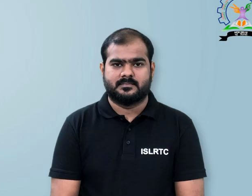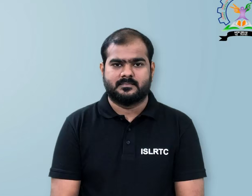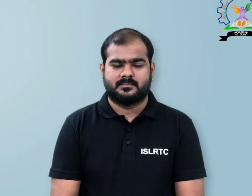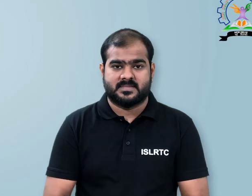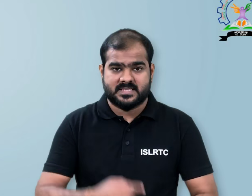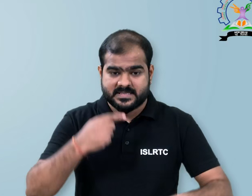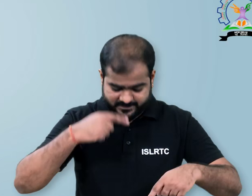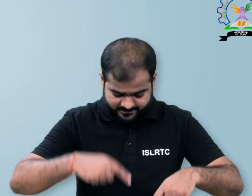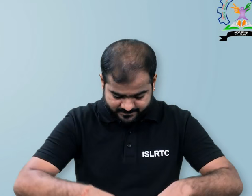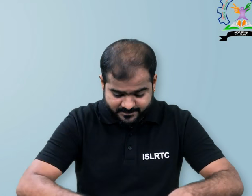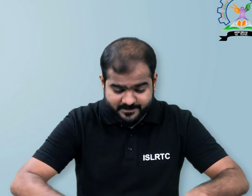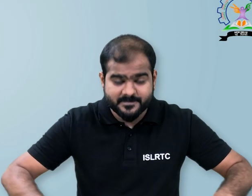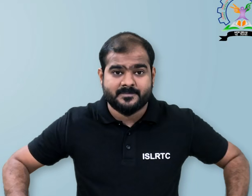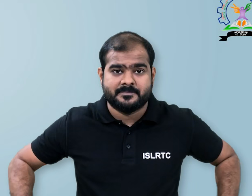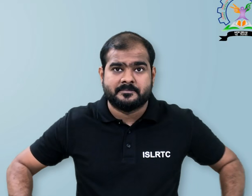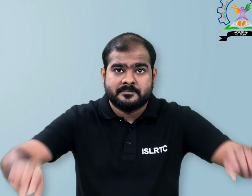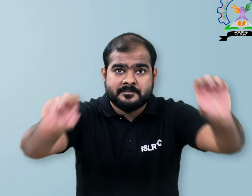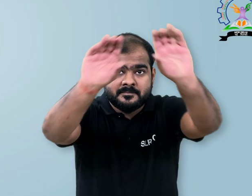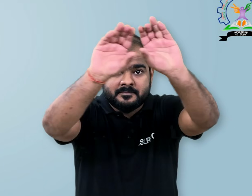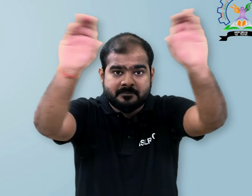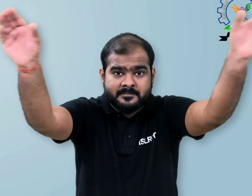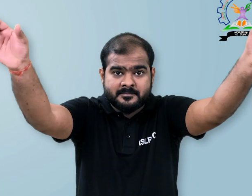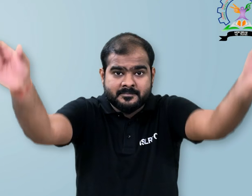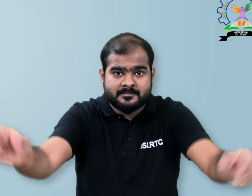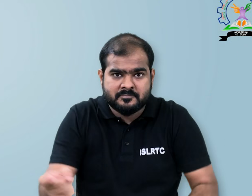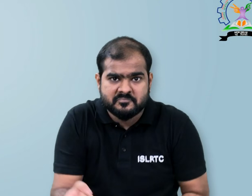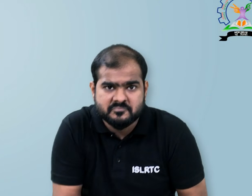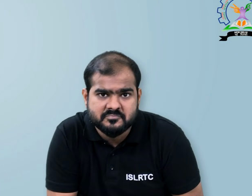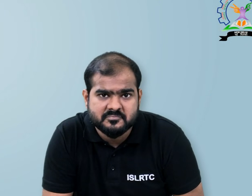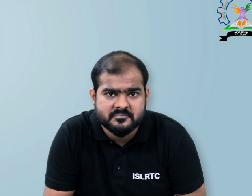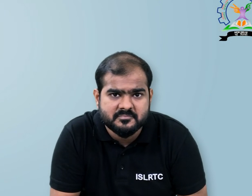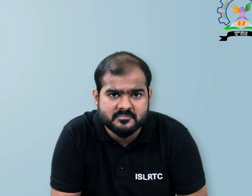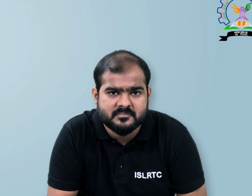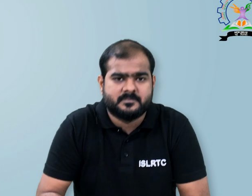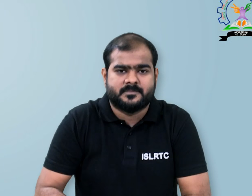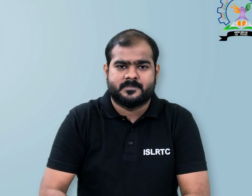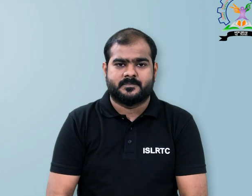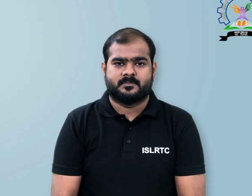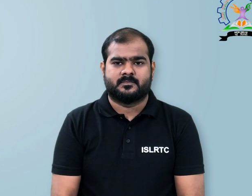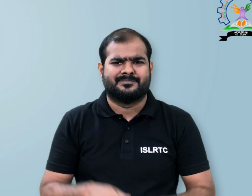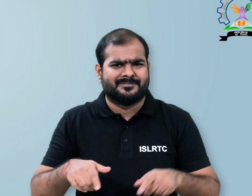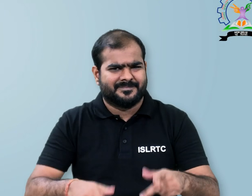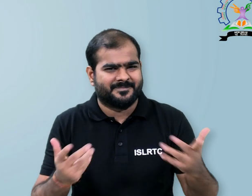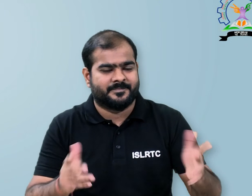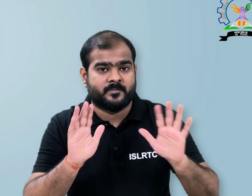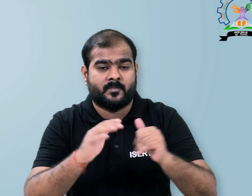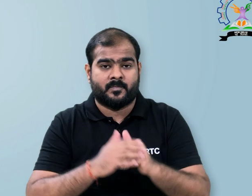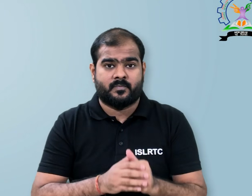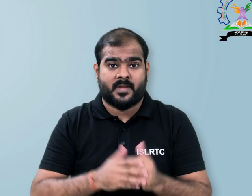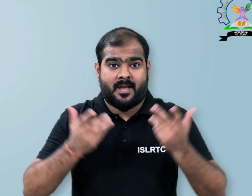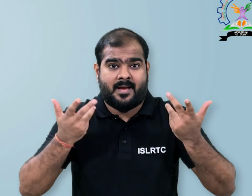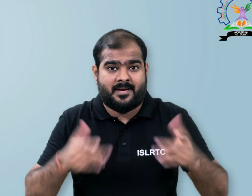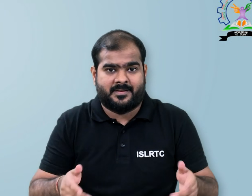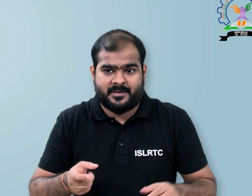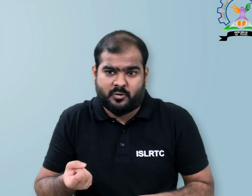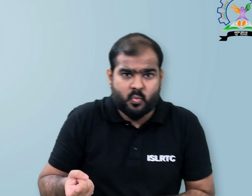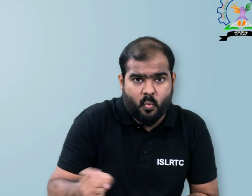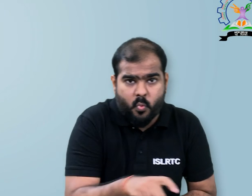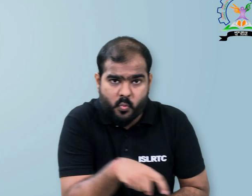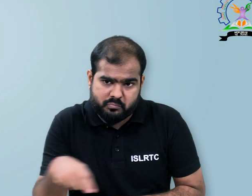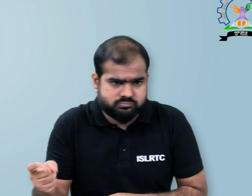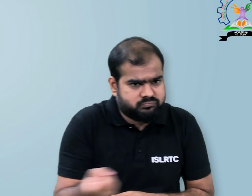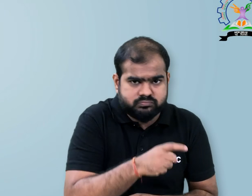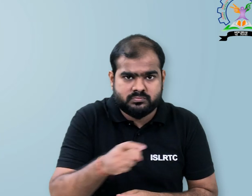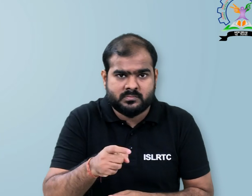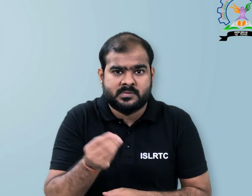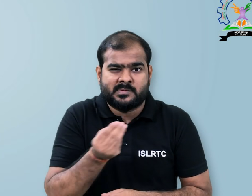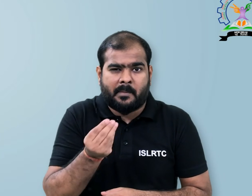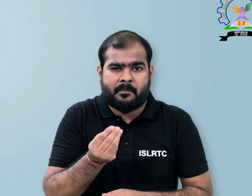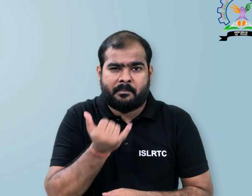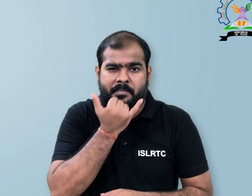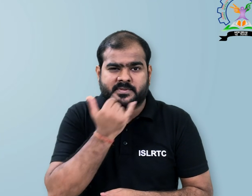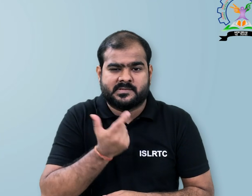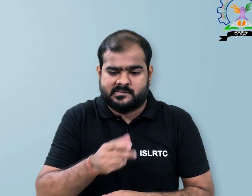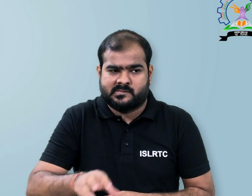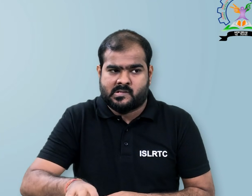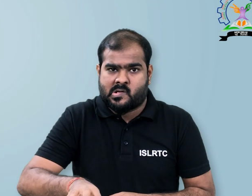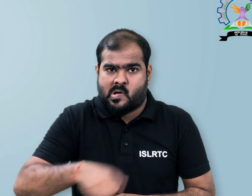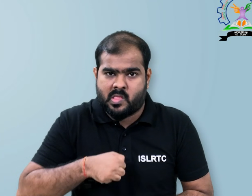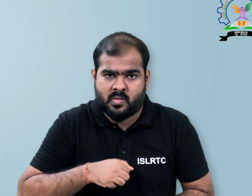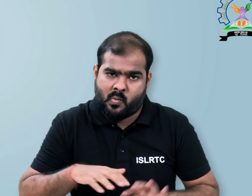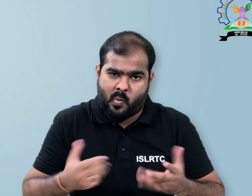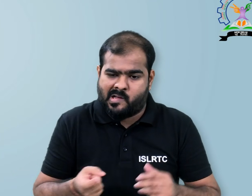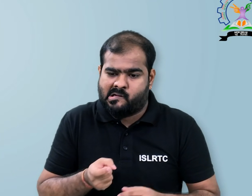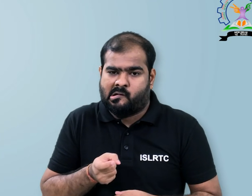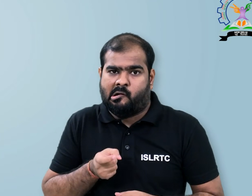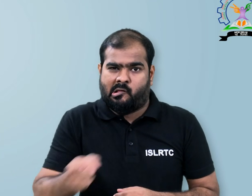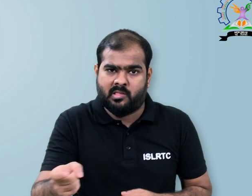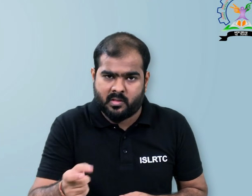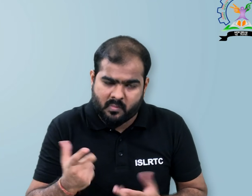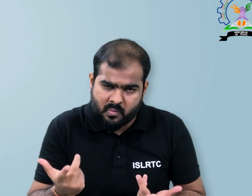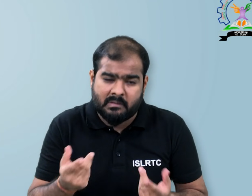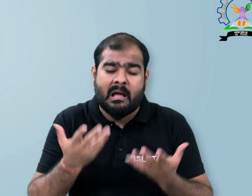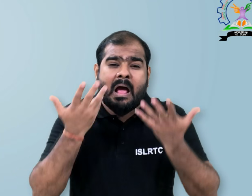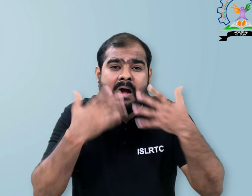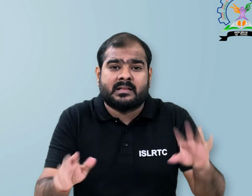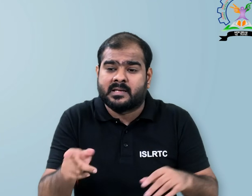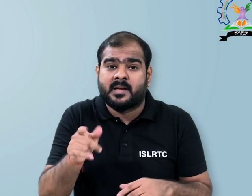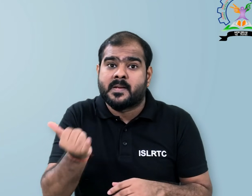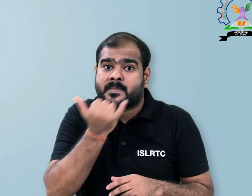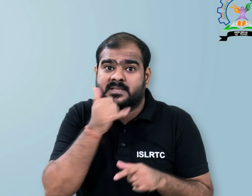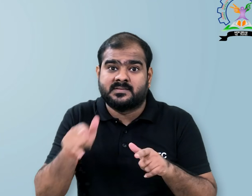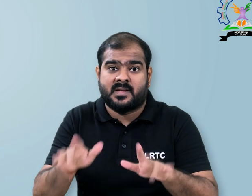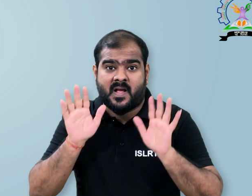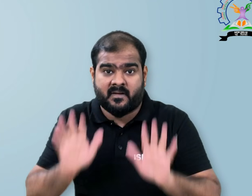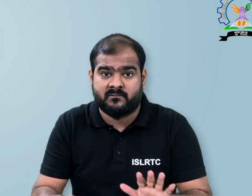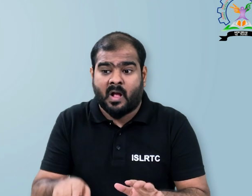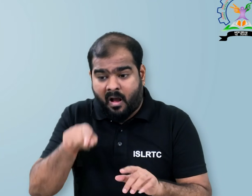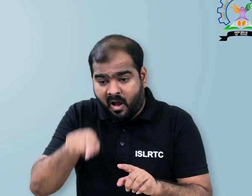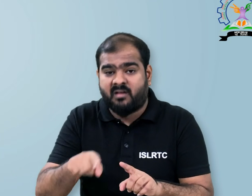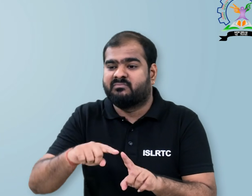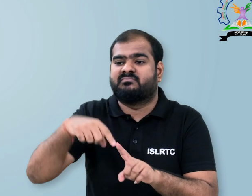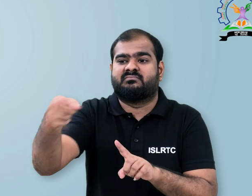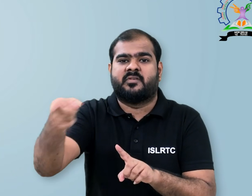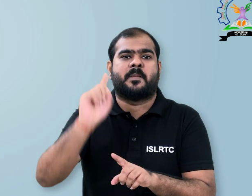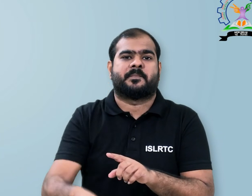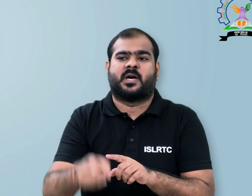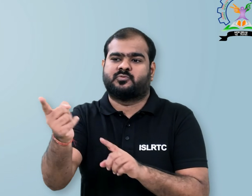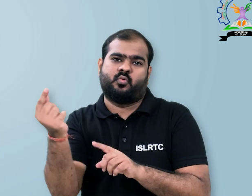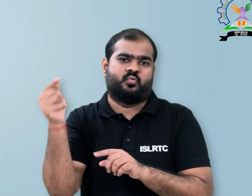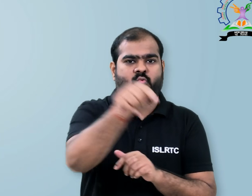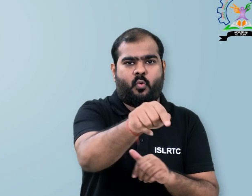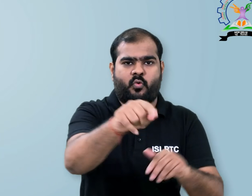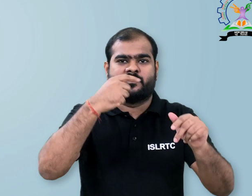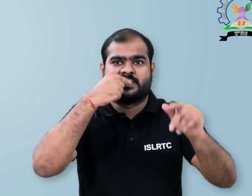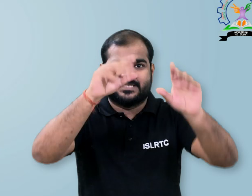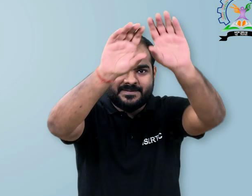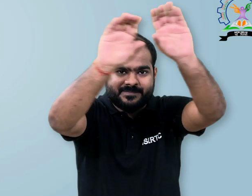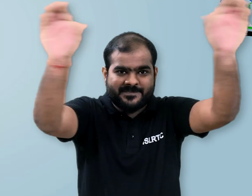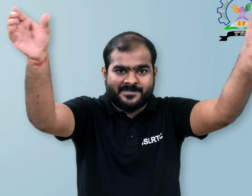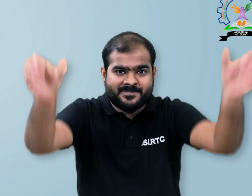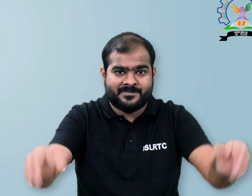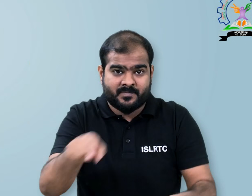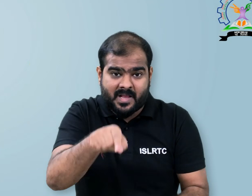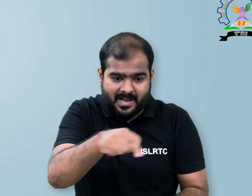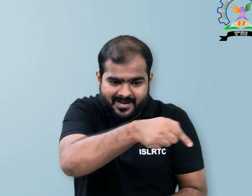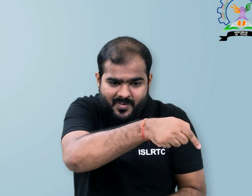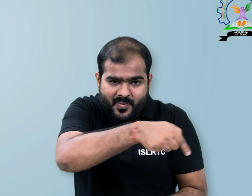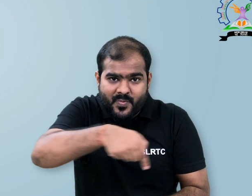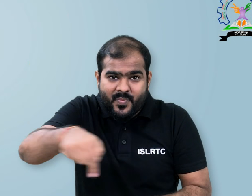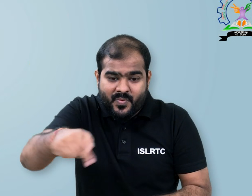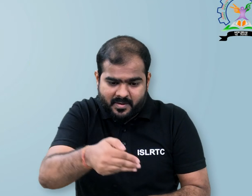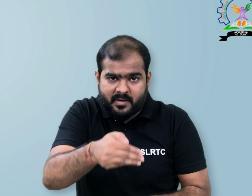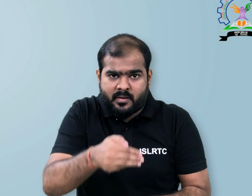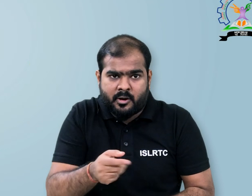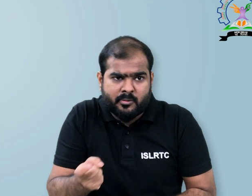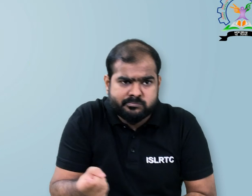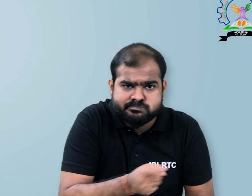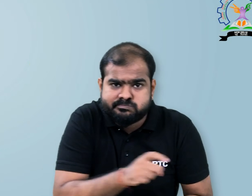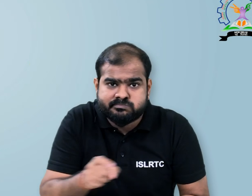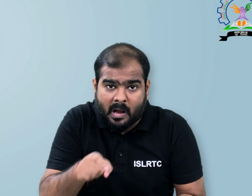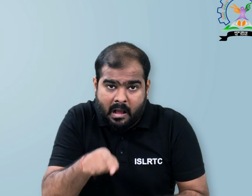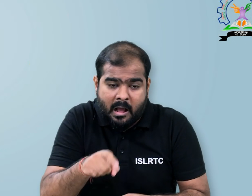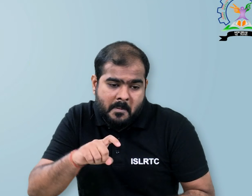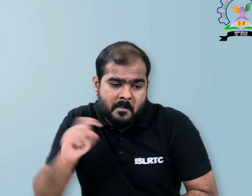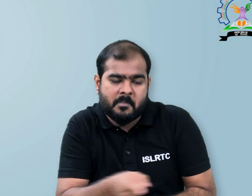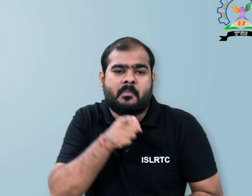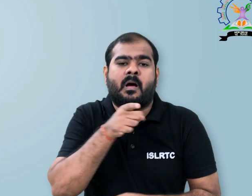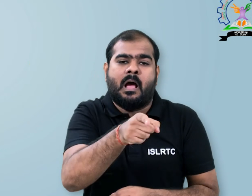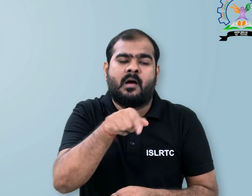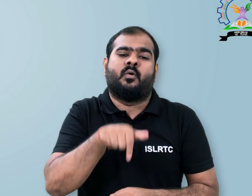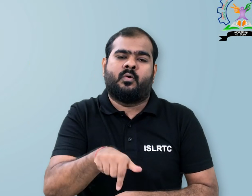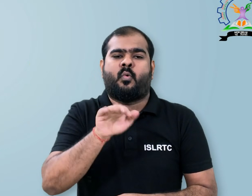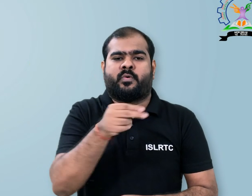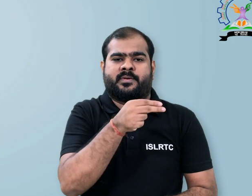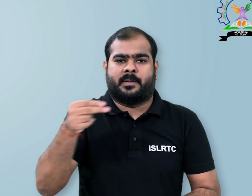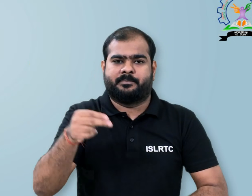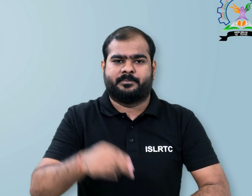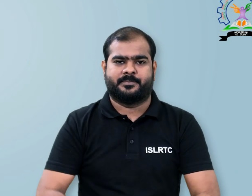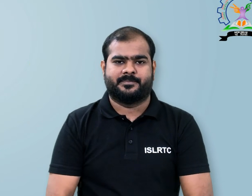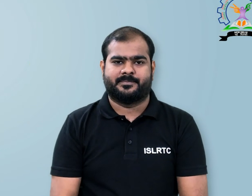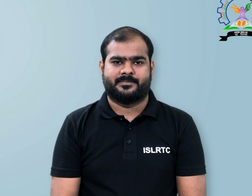Penalty Corner Penalty Corner: A set play awarded for certain fouls, allowing the attacking team a direct shot on goal from the edge of the circle.